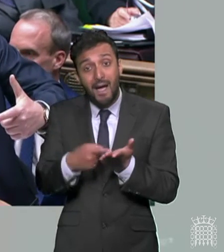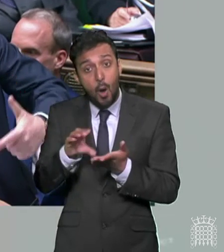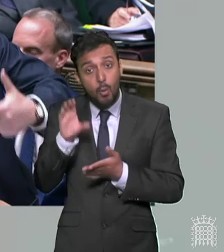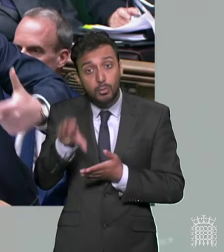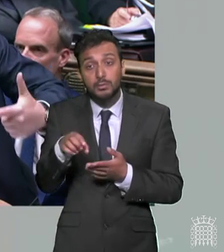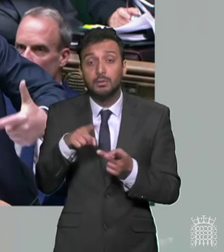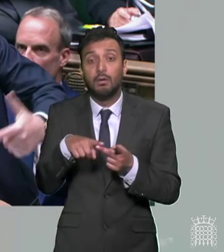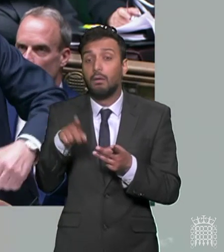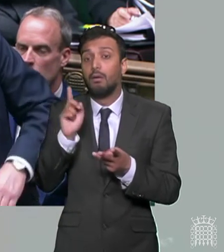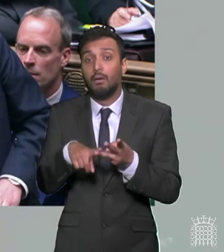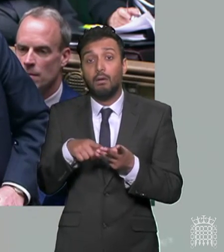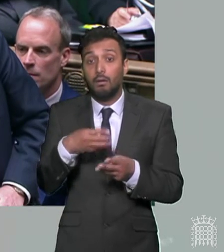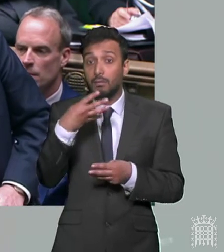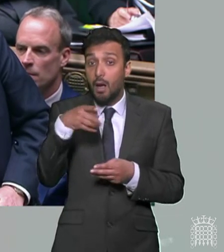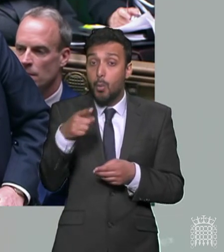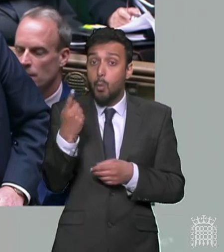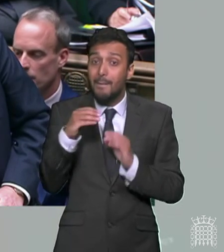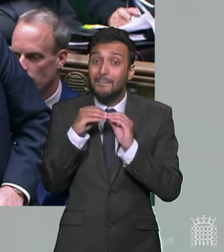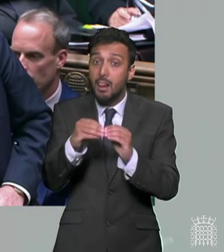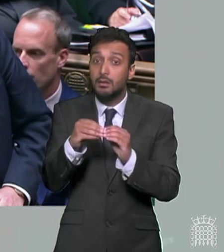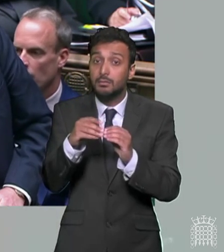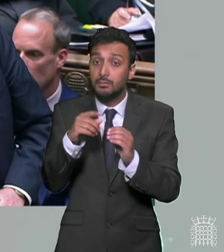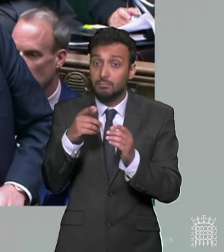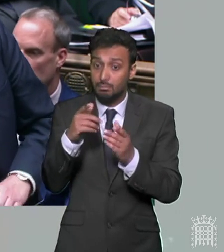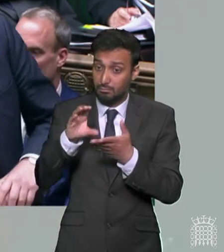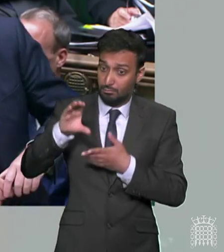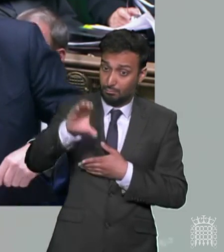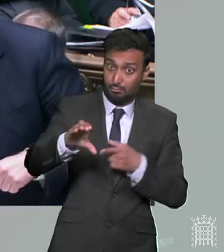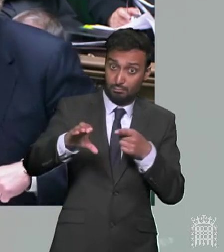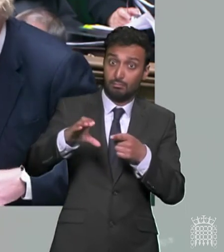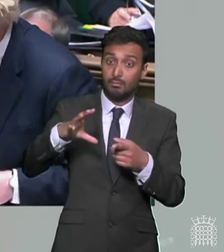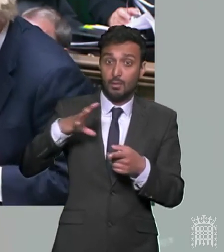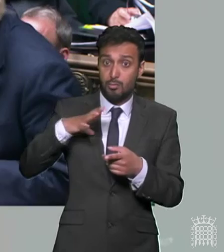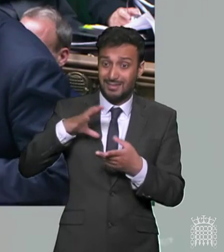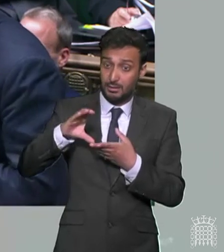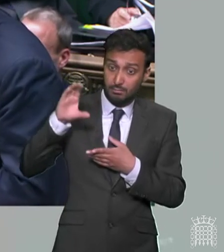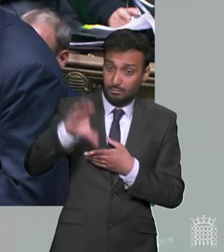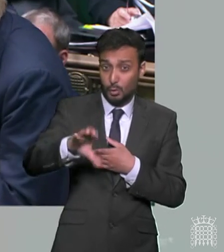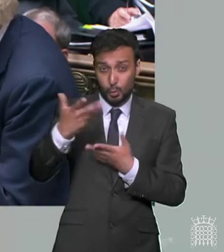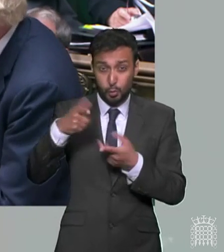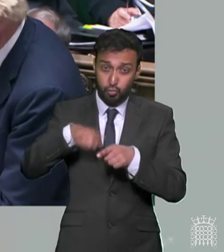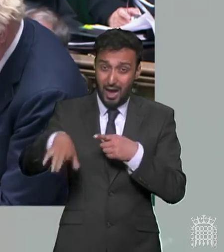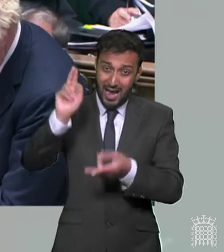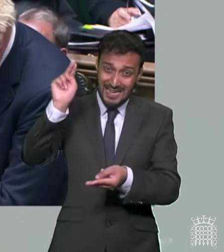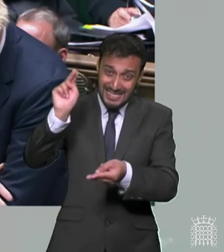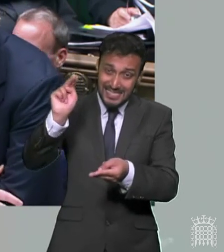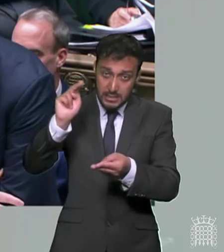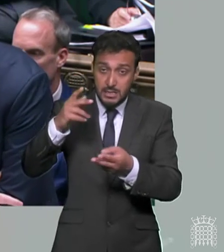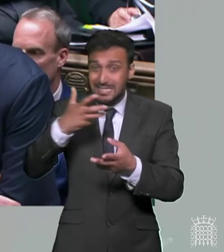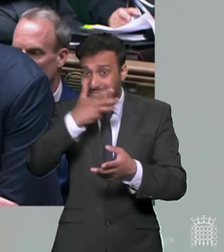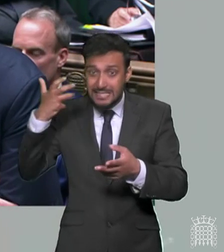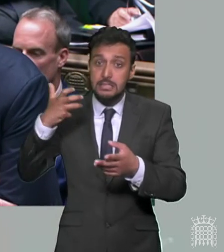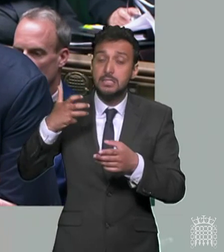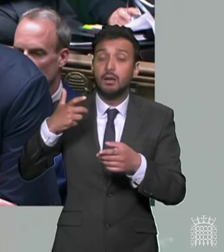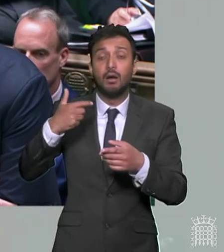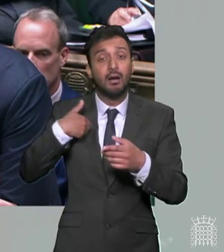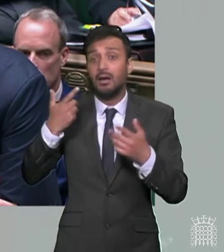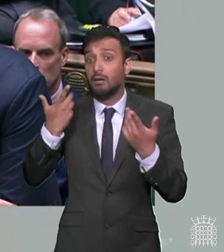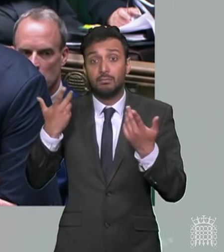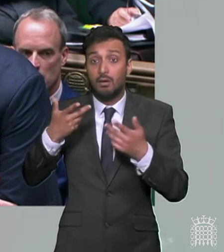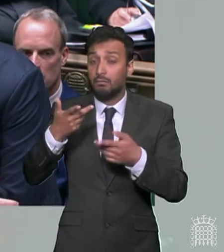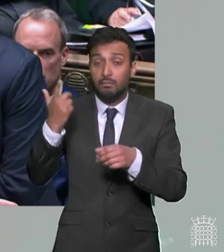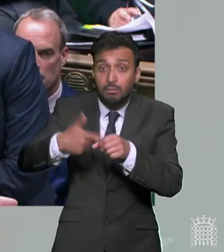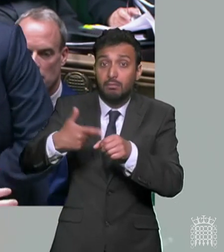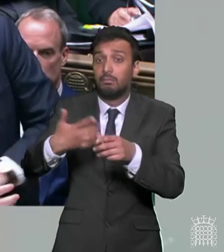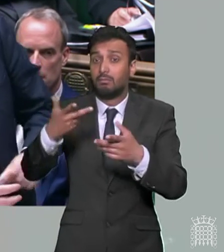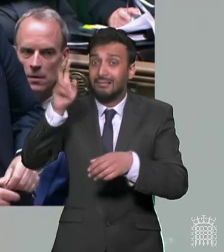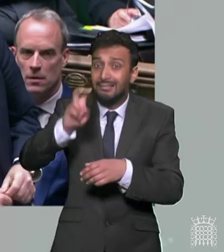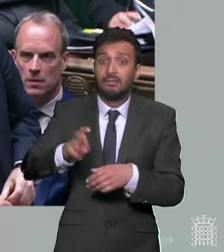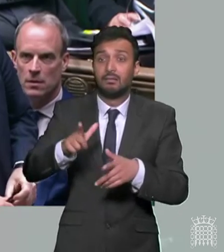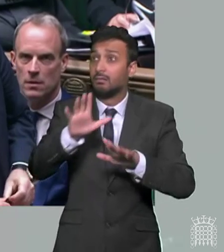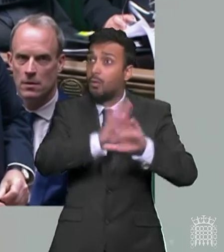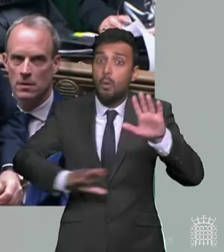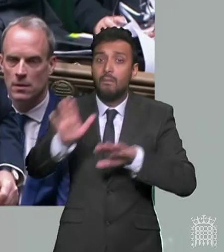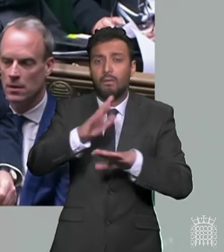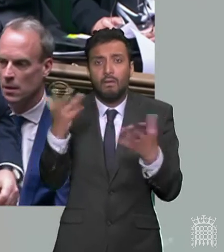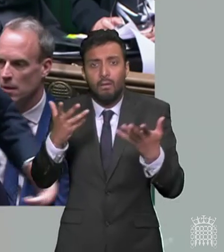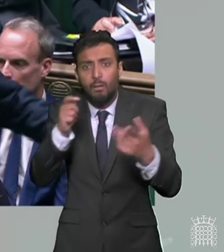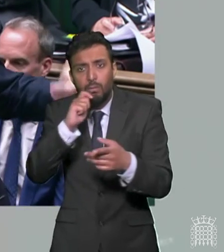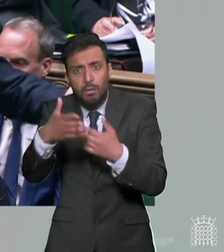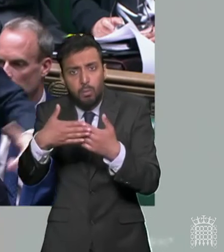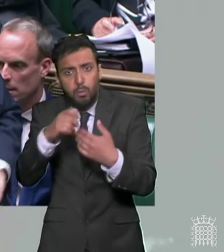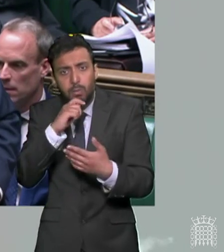Thanks to the £9.1 billion that we have already put in to support people’s cost of heating, we are abating the costs of fuel for people up and down the country, and of course we are going to do more.